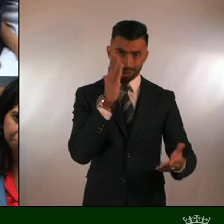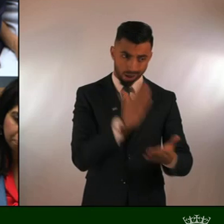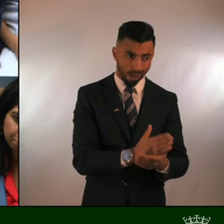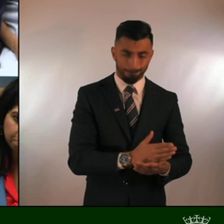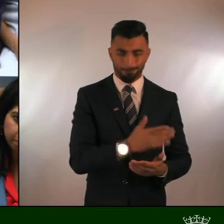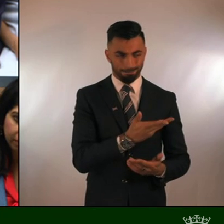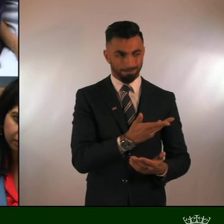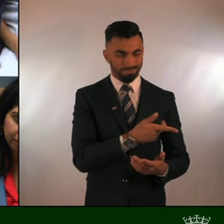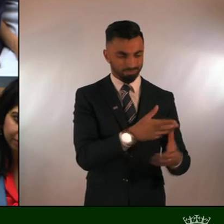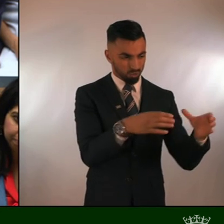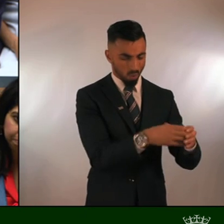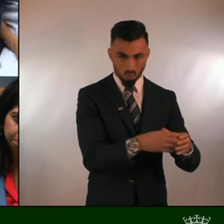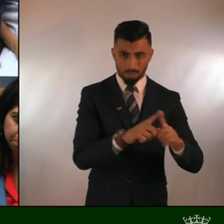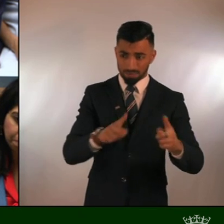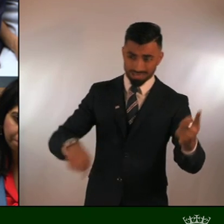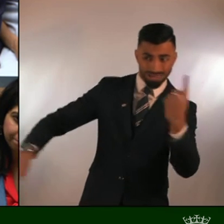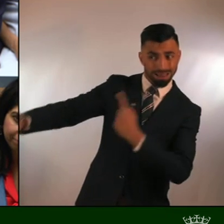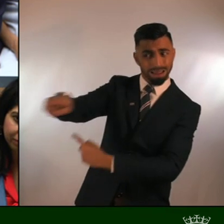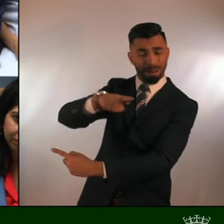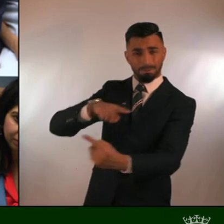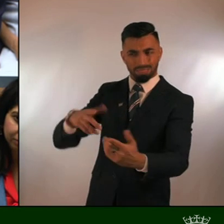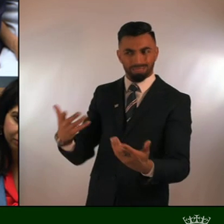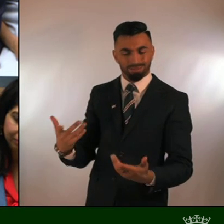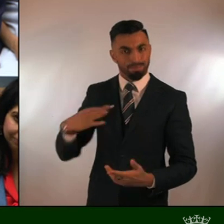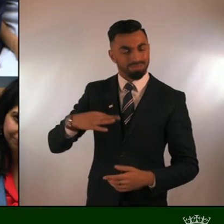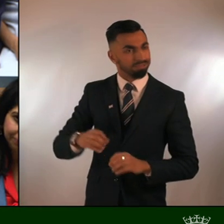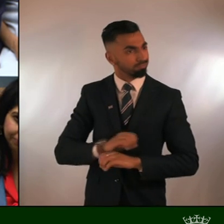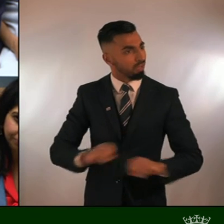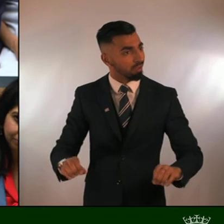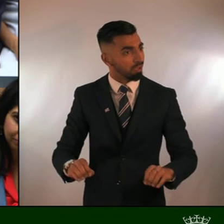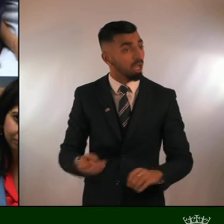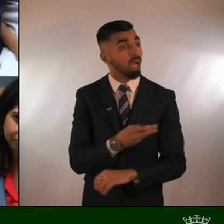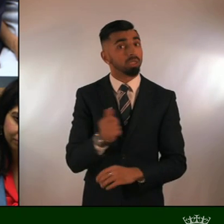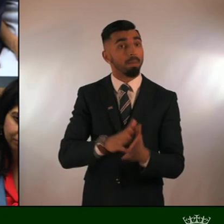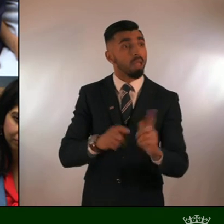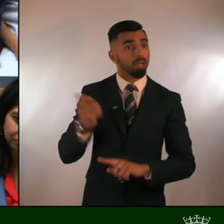For all these reasons, I have heard representations that I should completely abolish it.